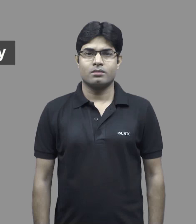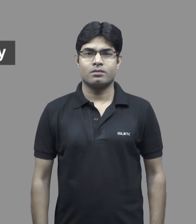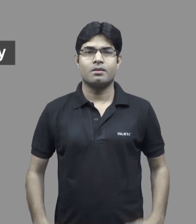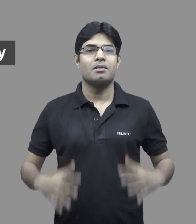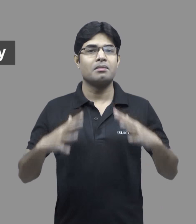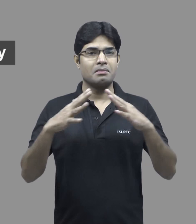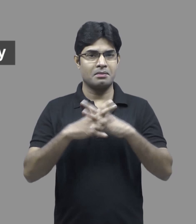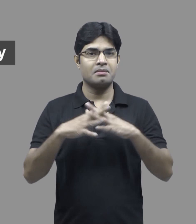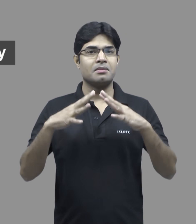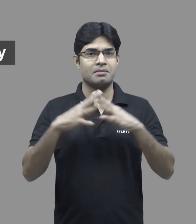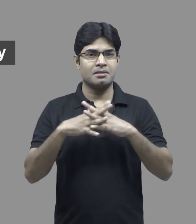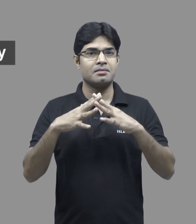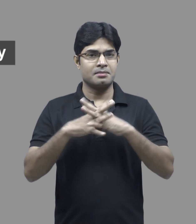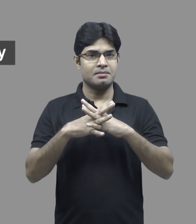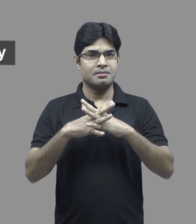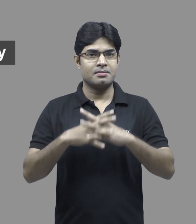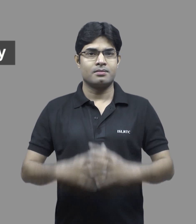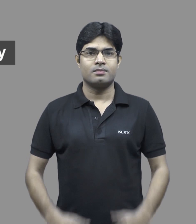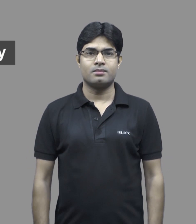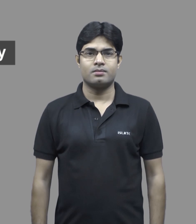Wednesday